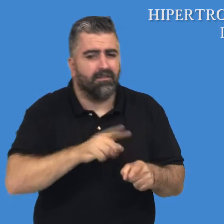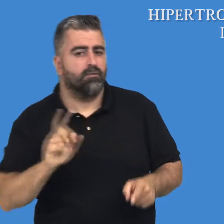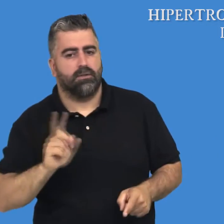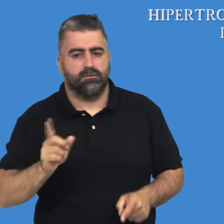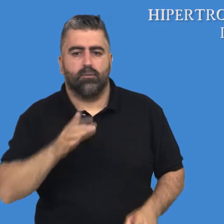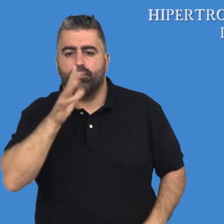no